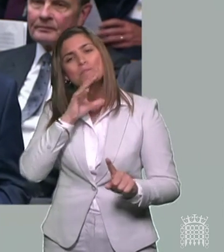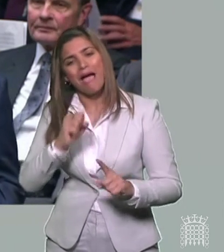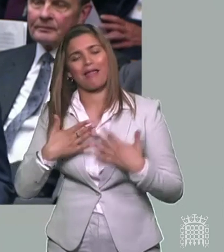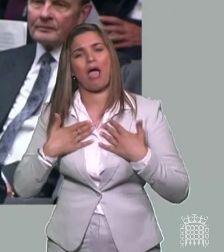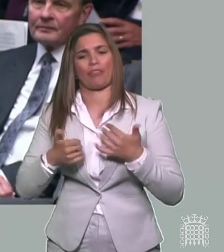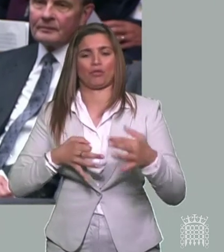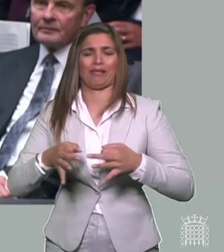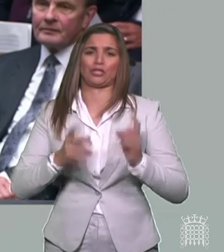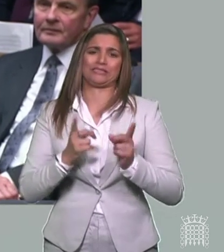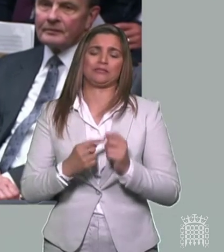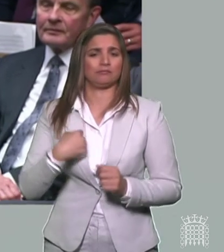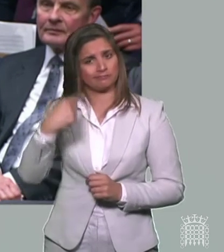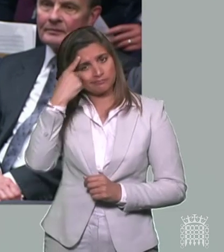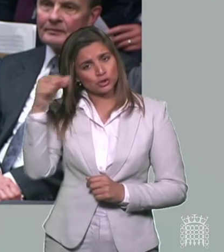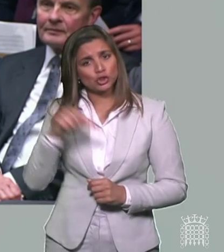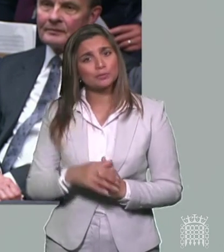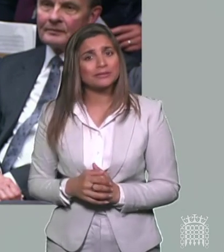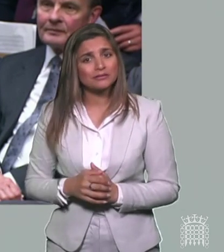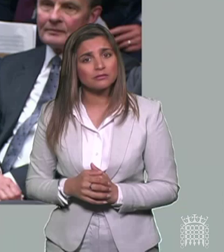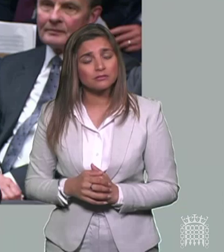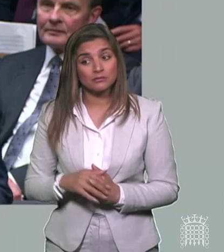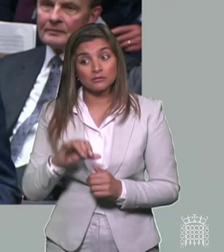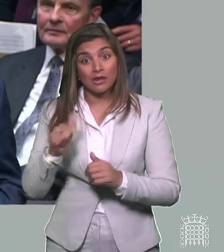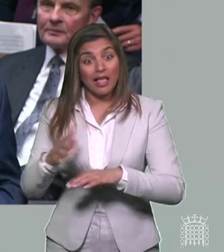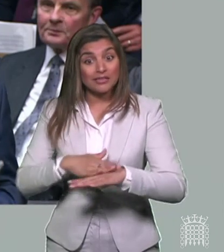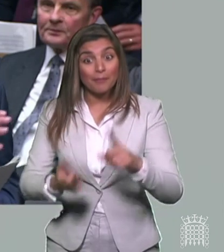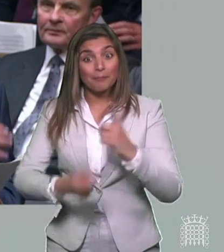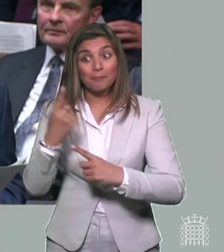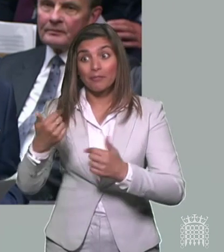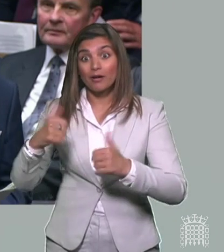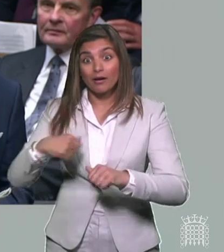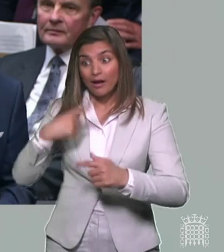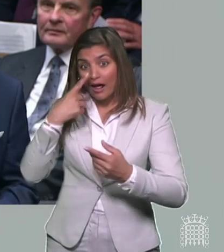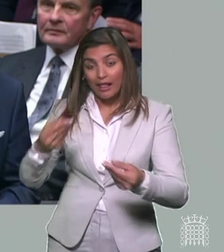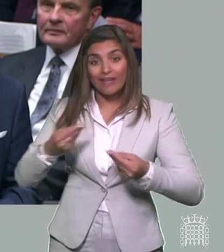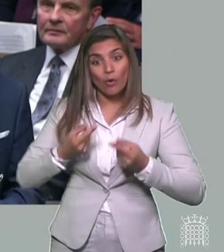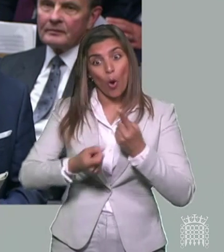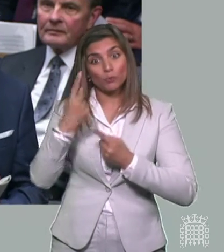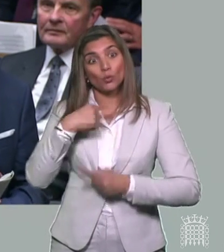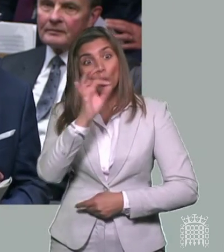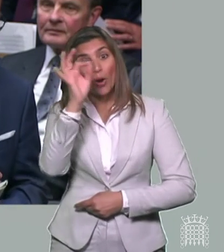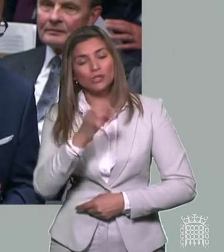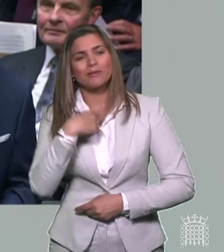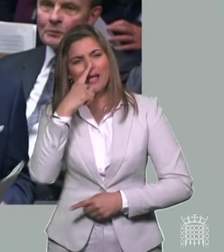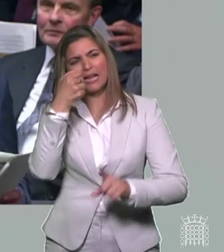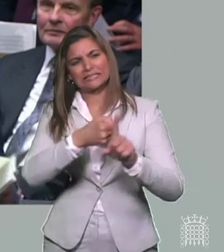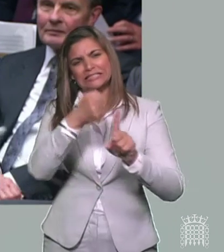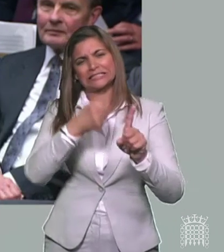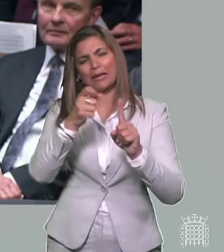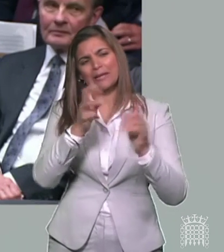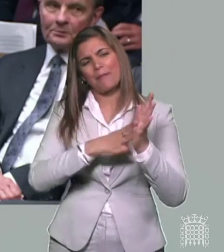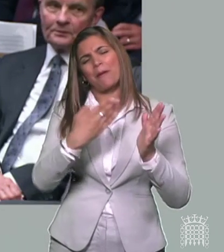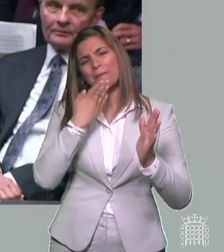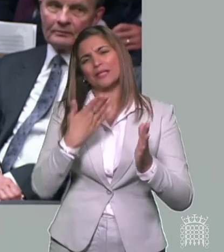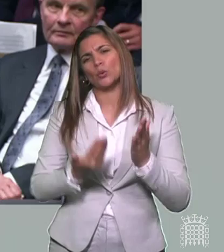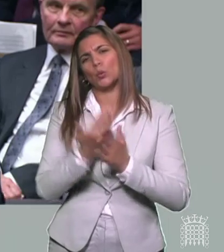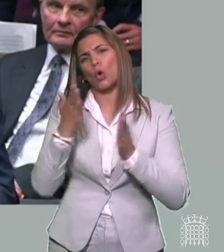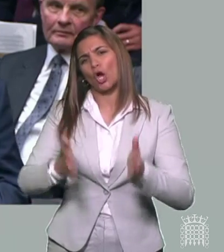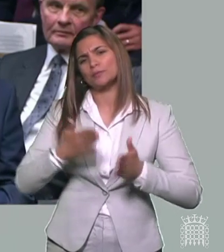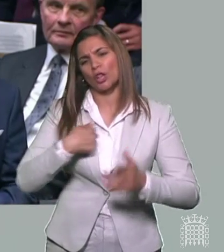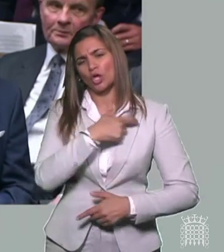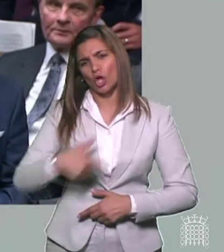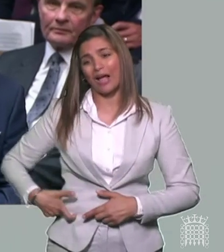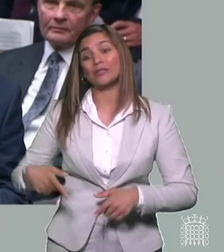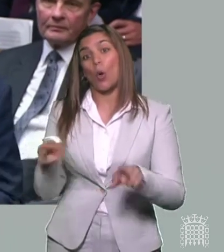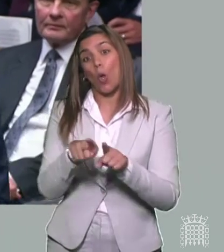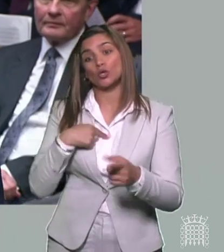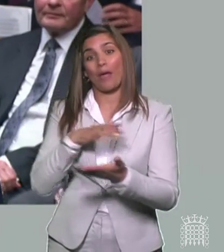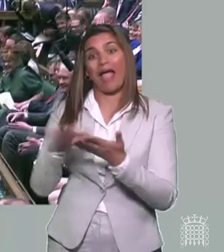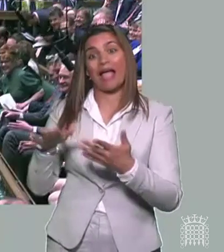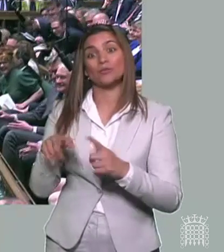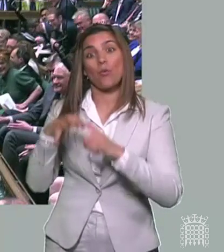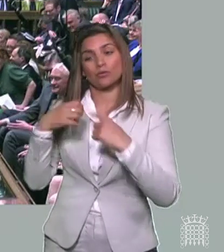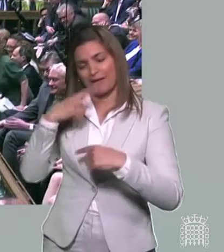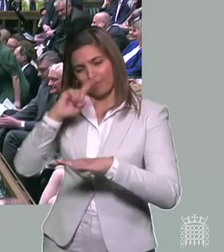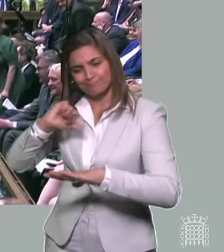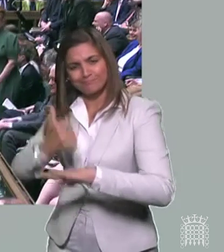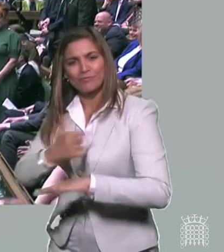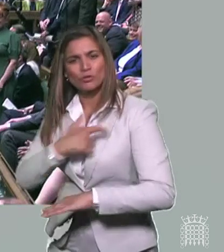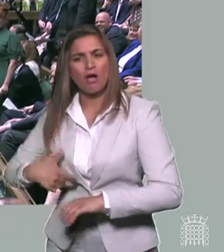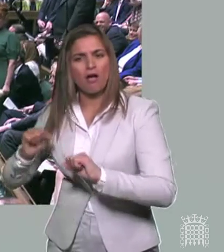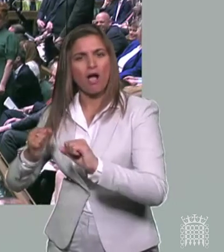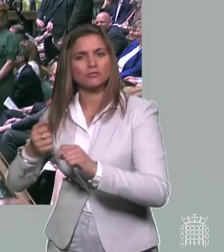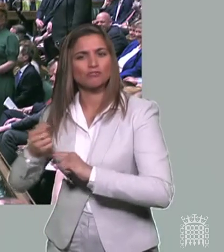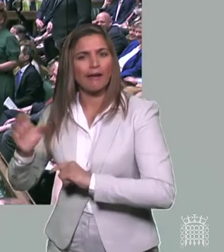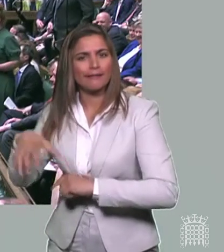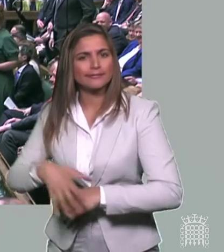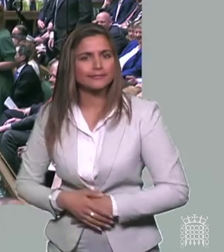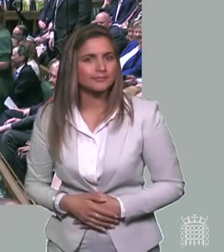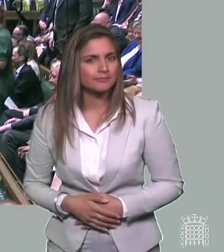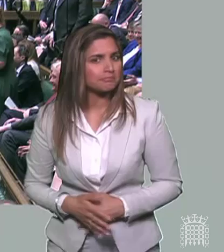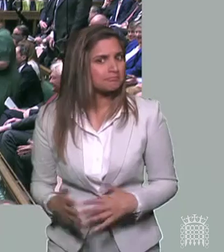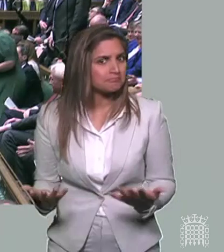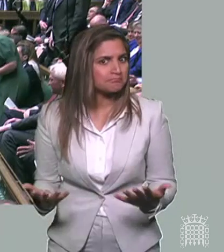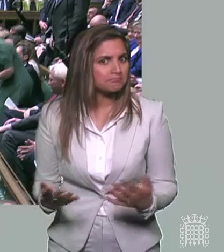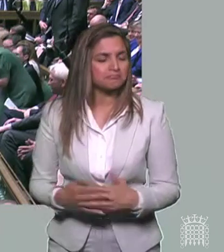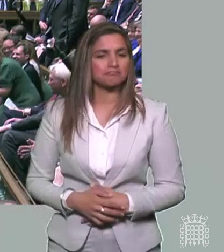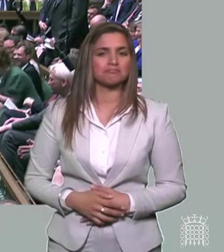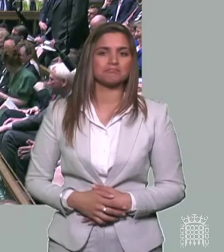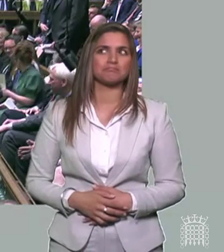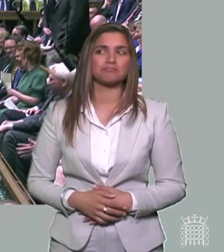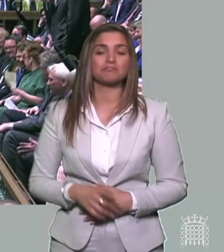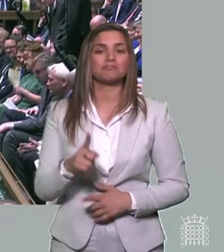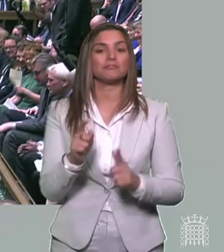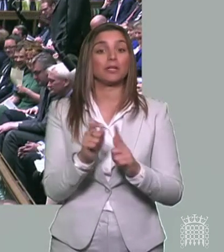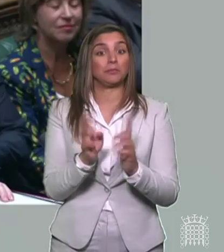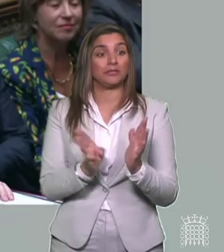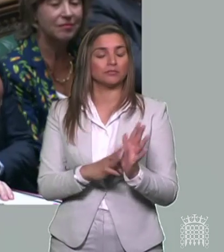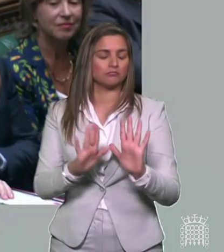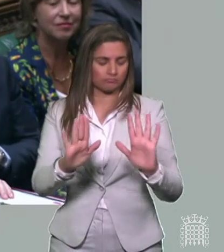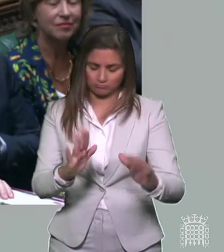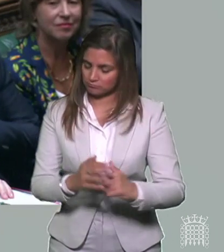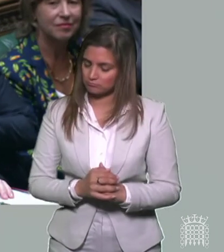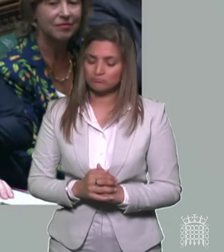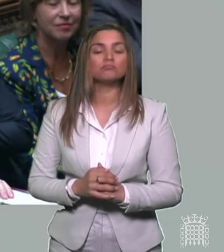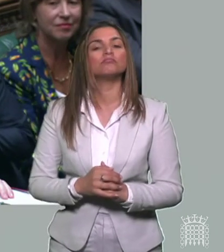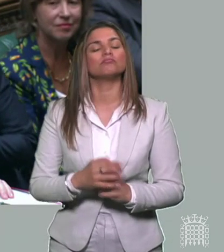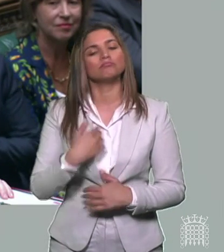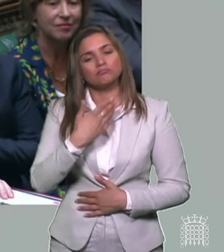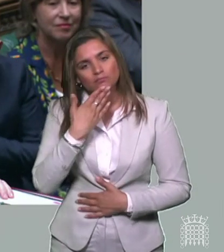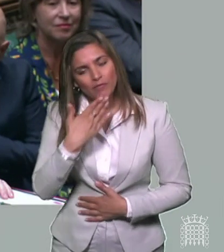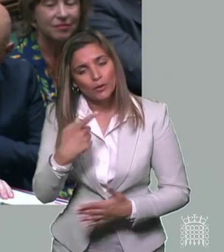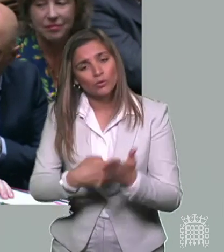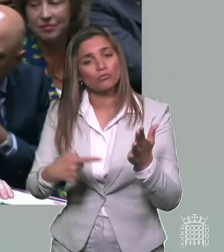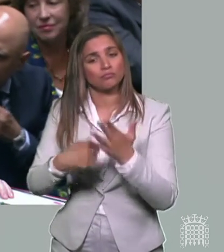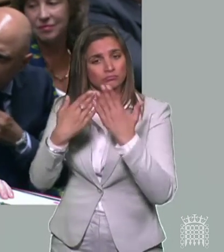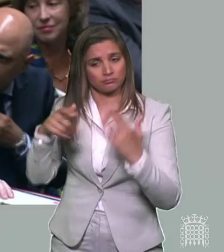That way, the next time I am fortunate enough to get a PMQ, I can lobby the Prime Minister for a new hospital for Doncaster, and for Doncaster to be the home of the Great British Rail headquarters.